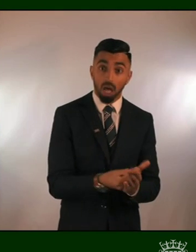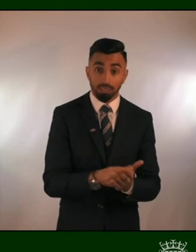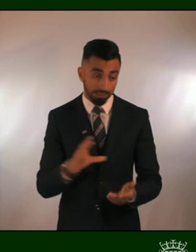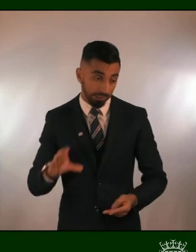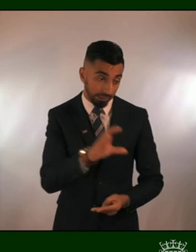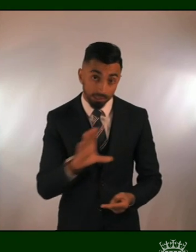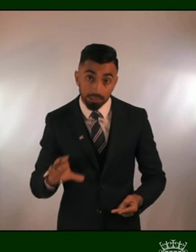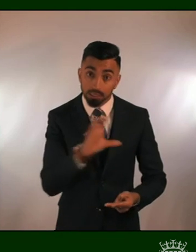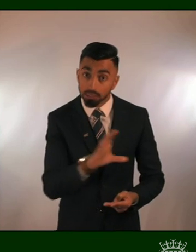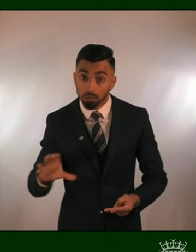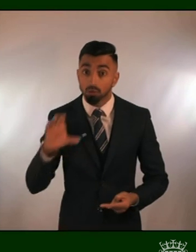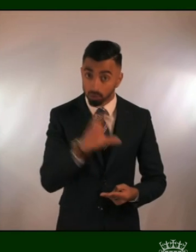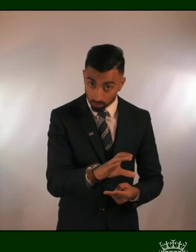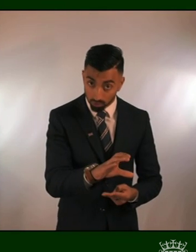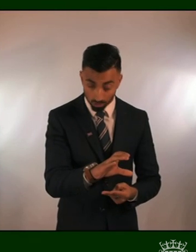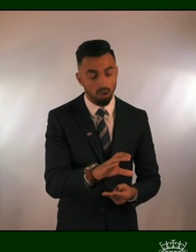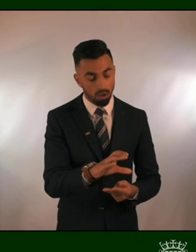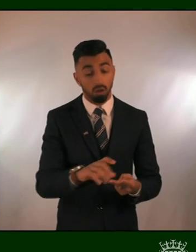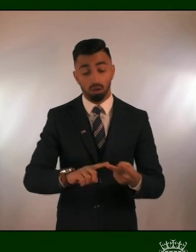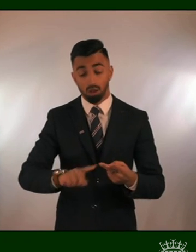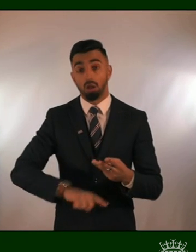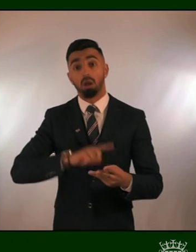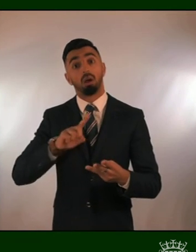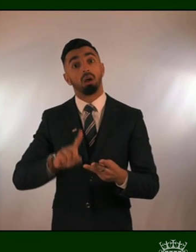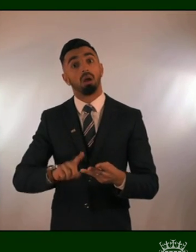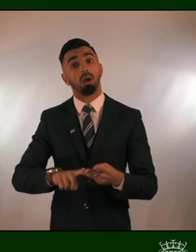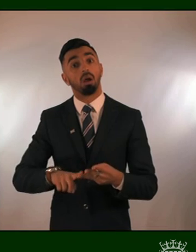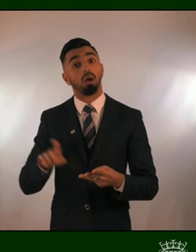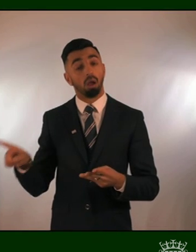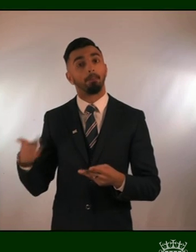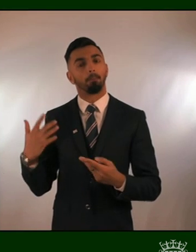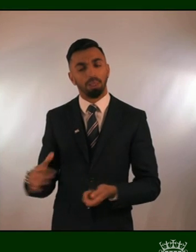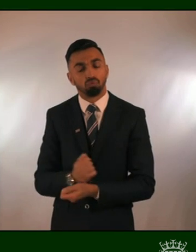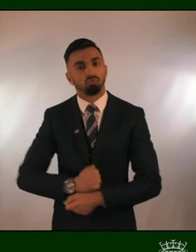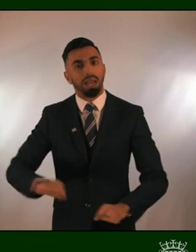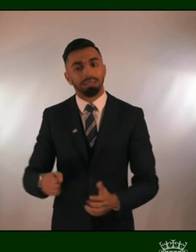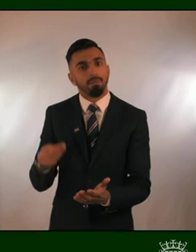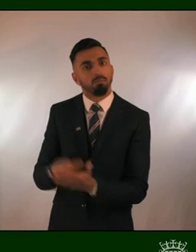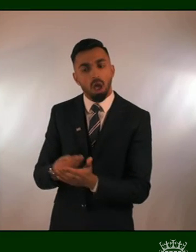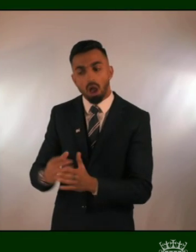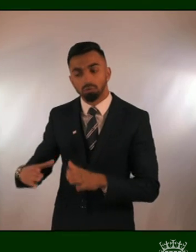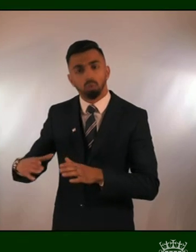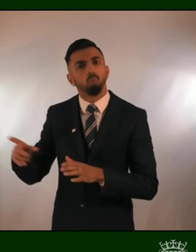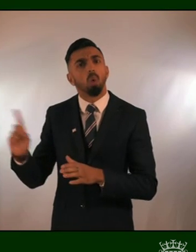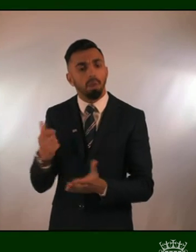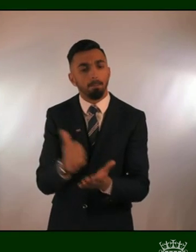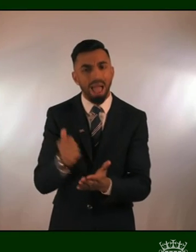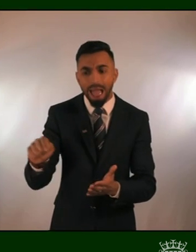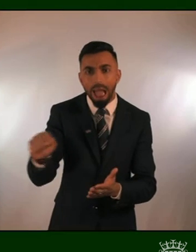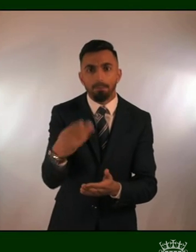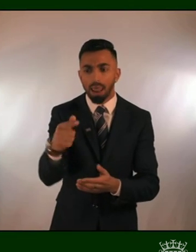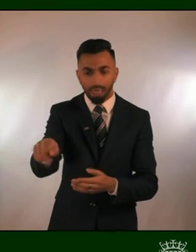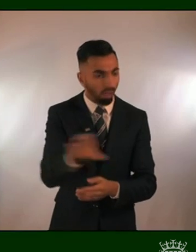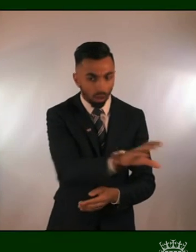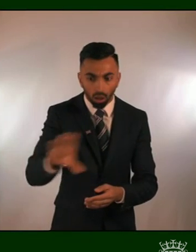Bank rate to the real economy; and releasing the counter-cyclical buffer to further support the ability of banks to supply credit.